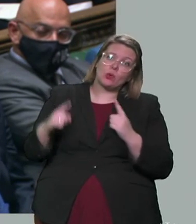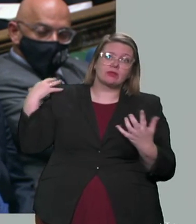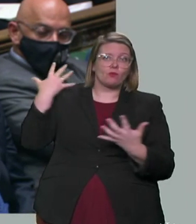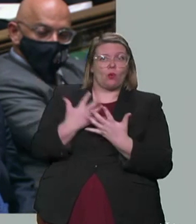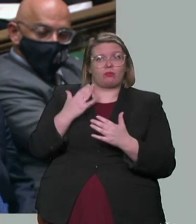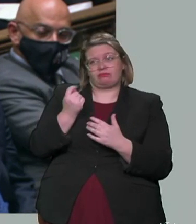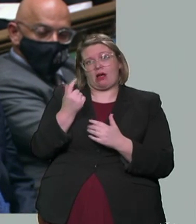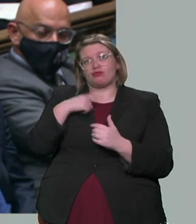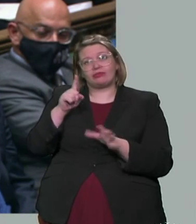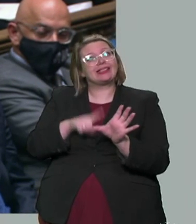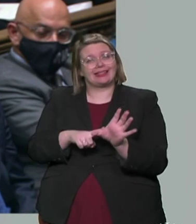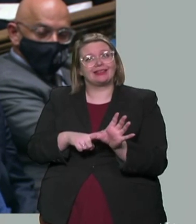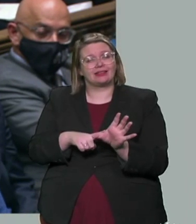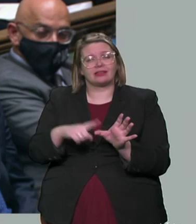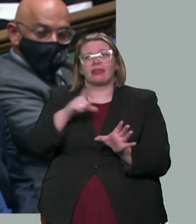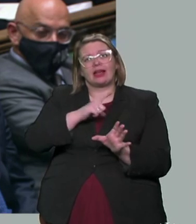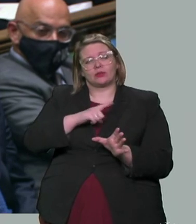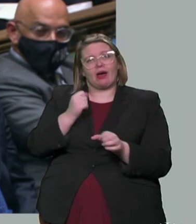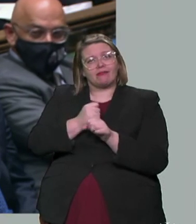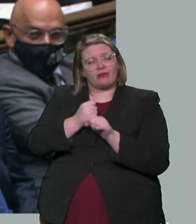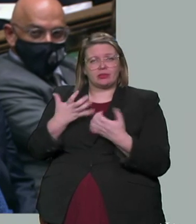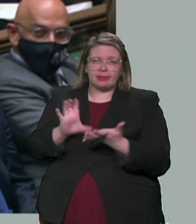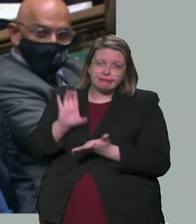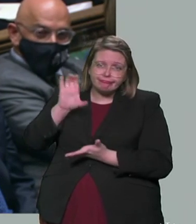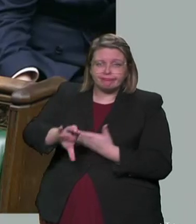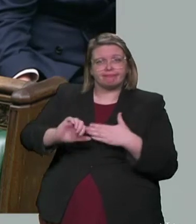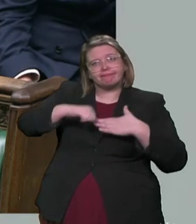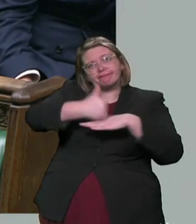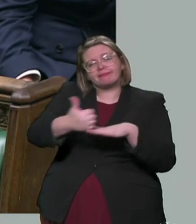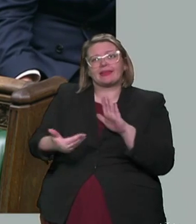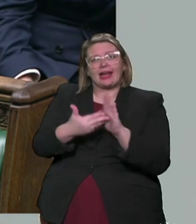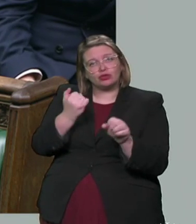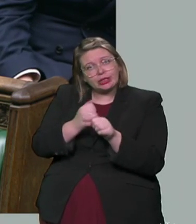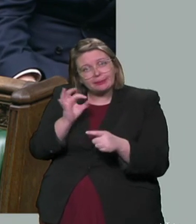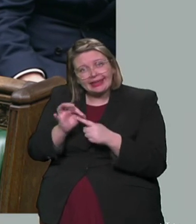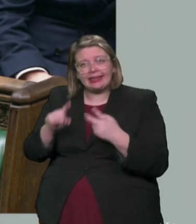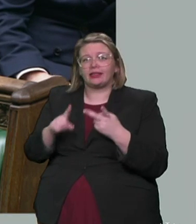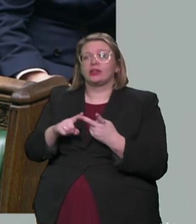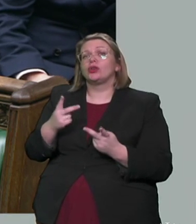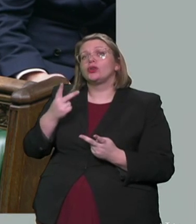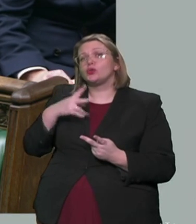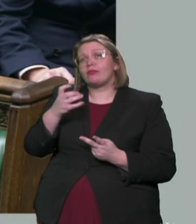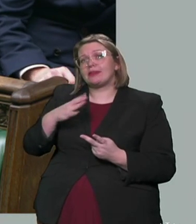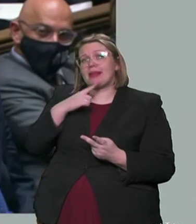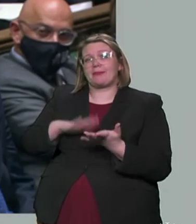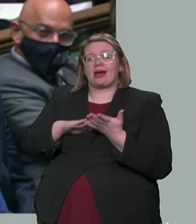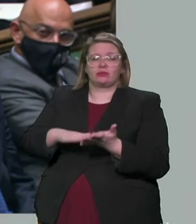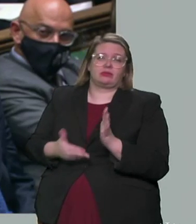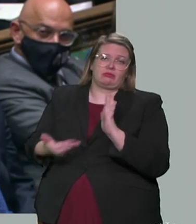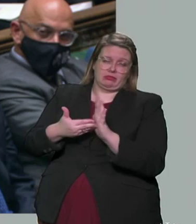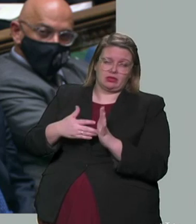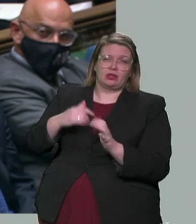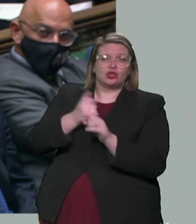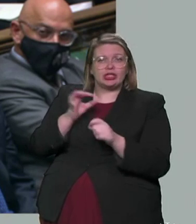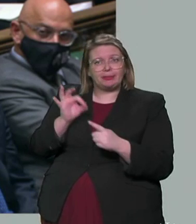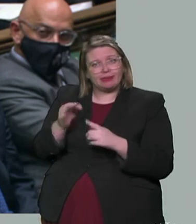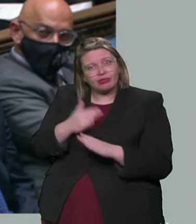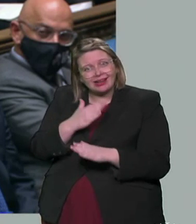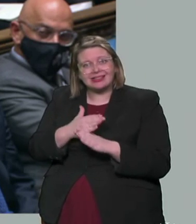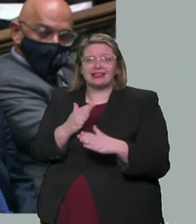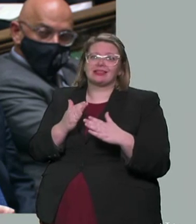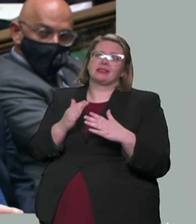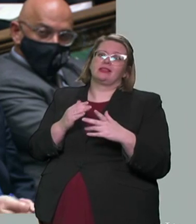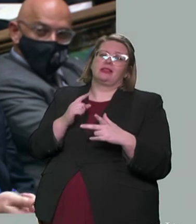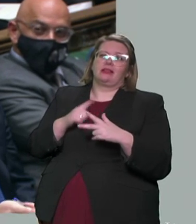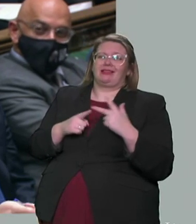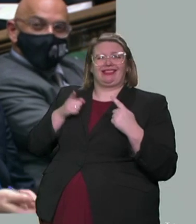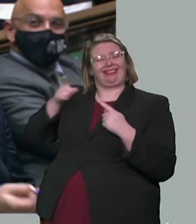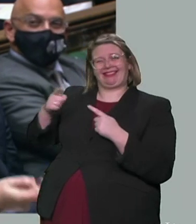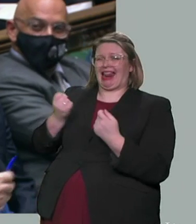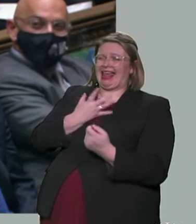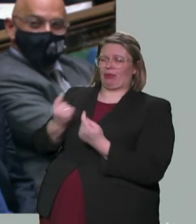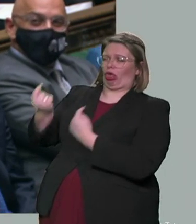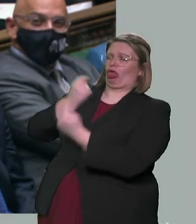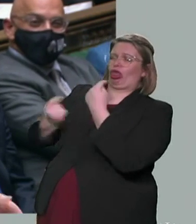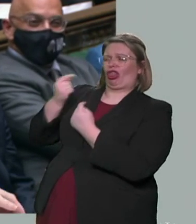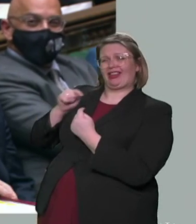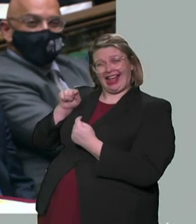That is why we are not only investing in more GPs but investing another £250 million into more GP practices— The Opposition are cachinnating away as usual.